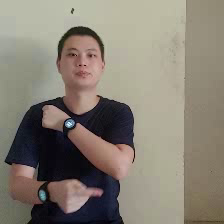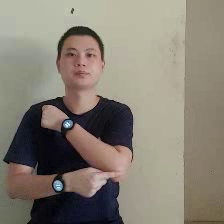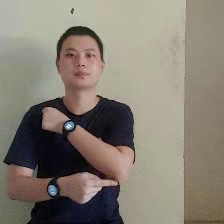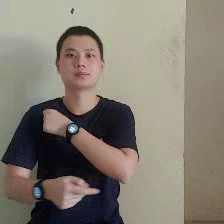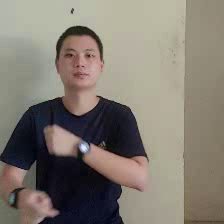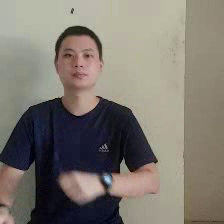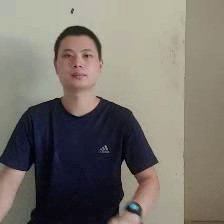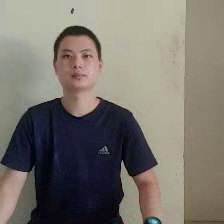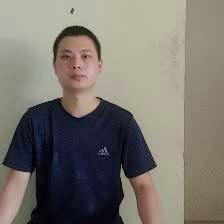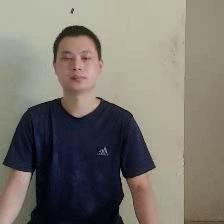Cám dỗ